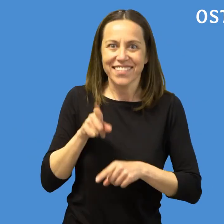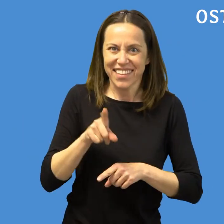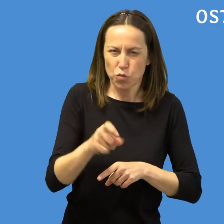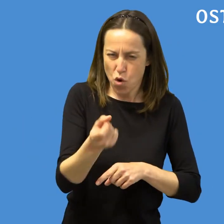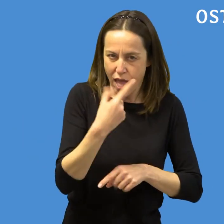cancer